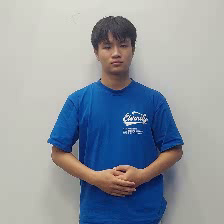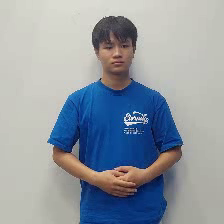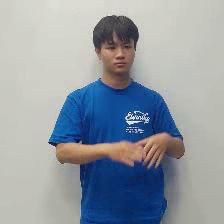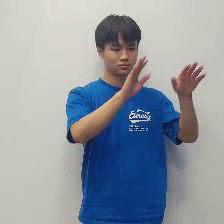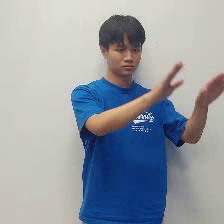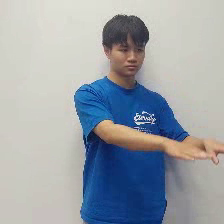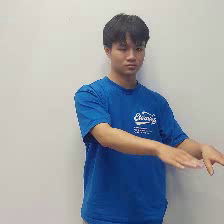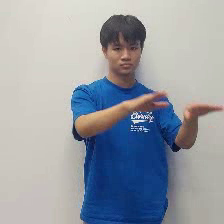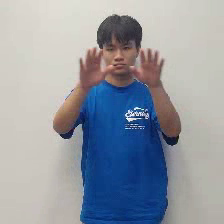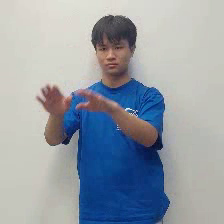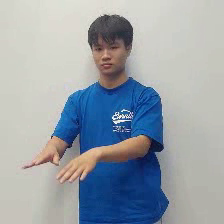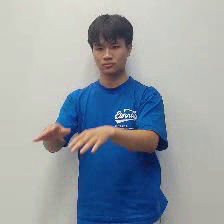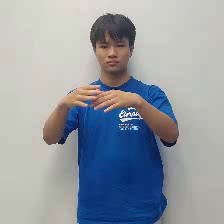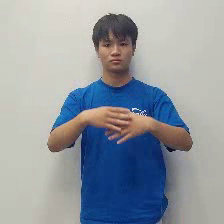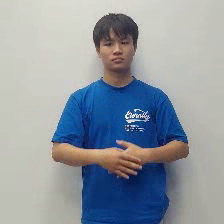Chậm lại